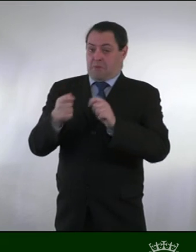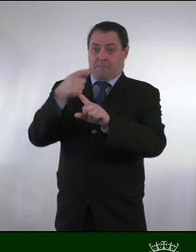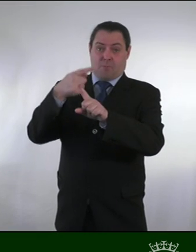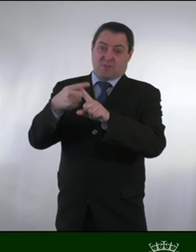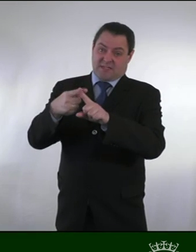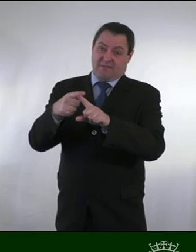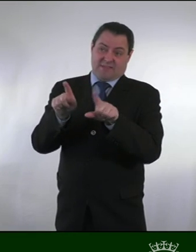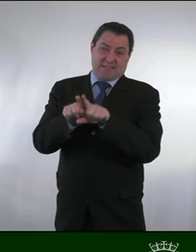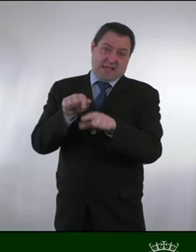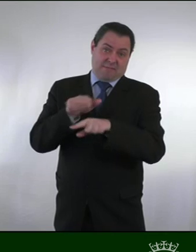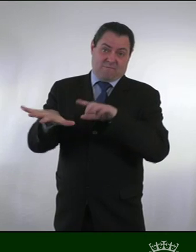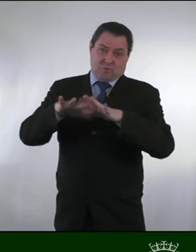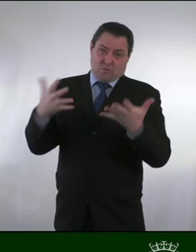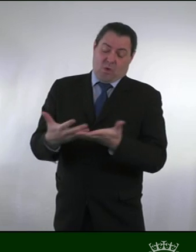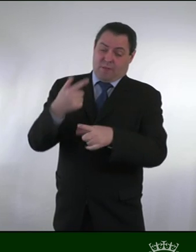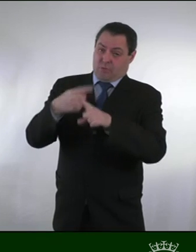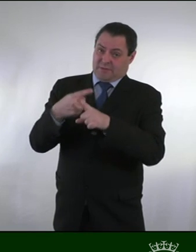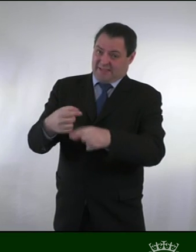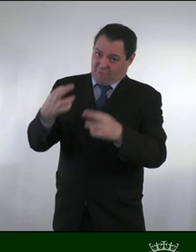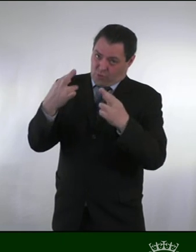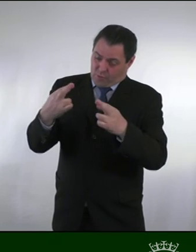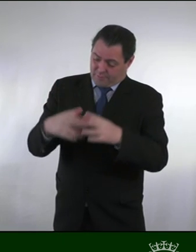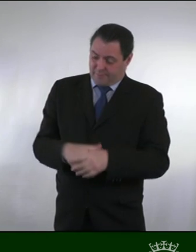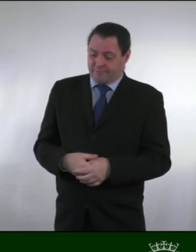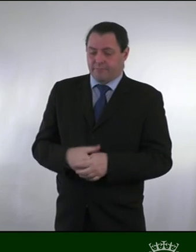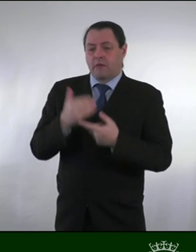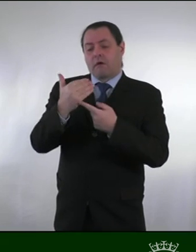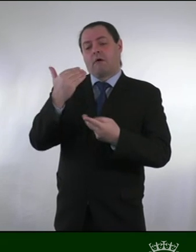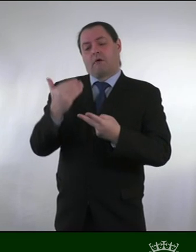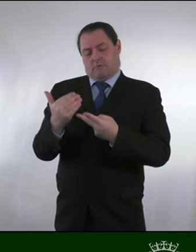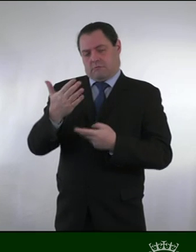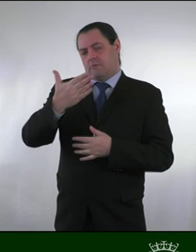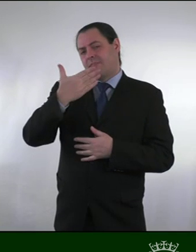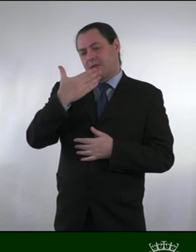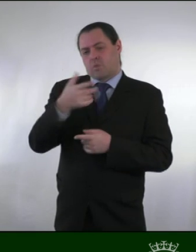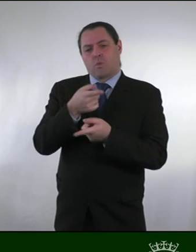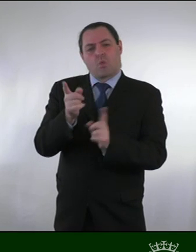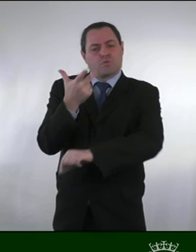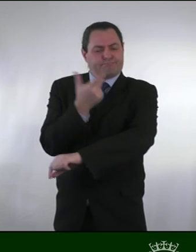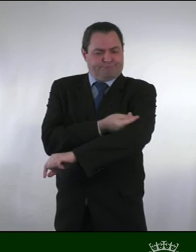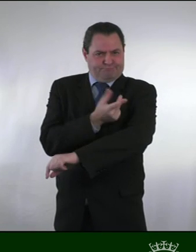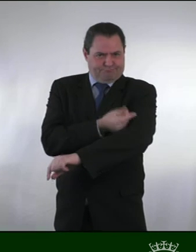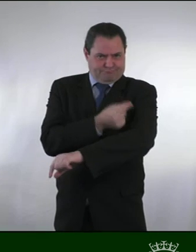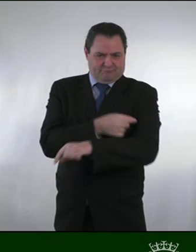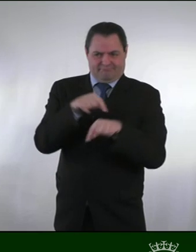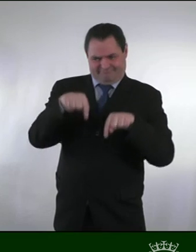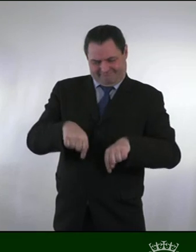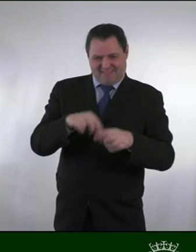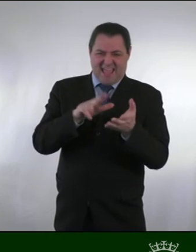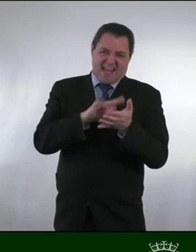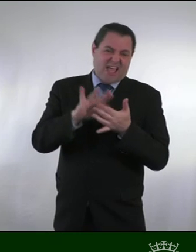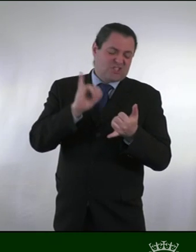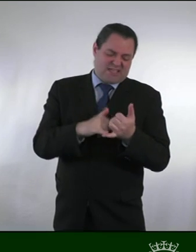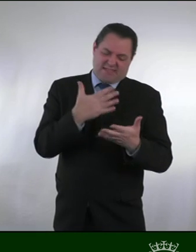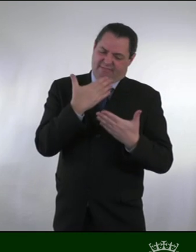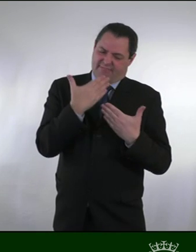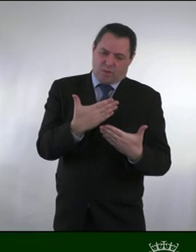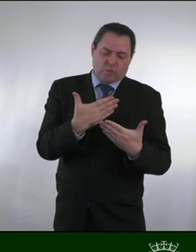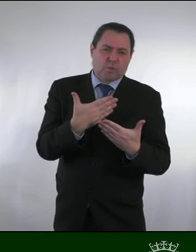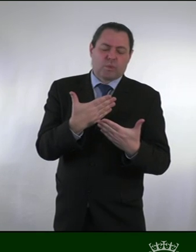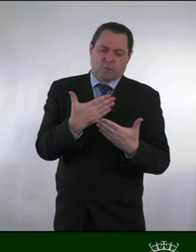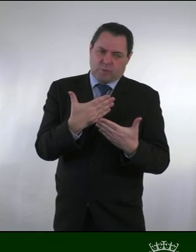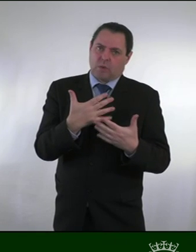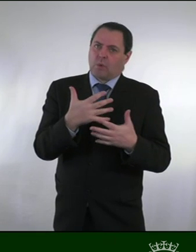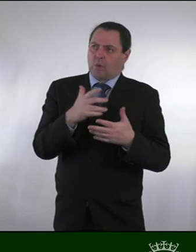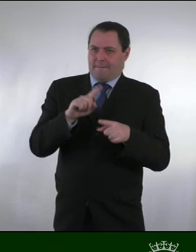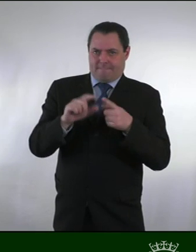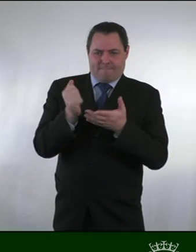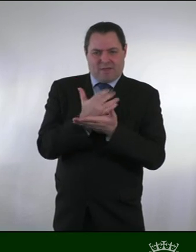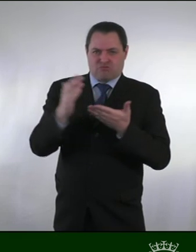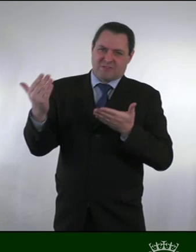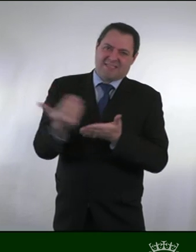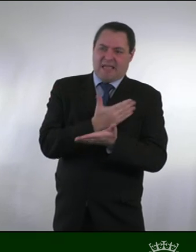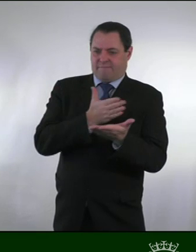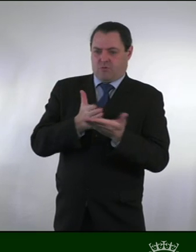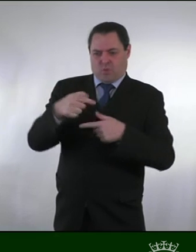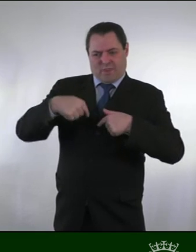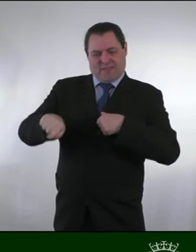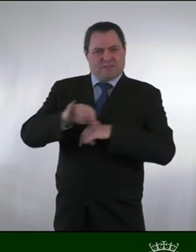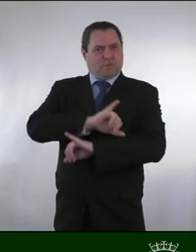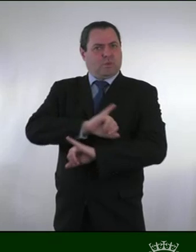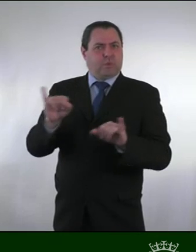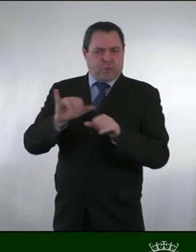I also thank all those on the frontline helping to deliver the vaccine, including the NHS, who are doing so much to keep us safe under the most extraordinary pressure.